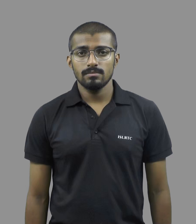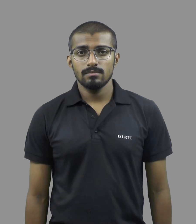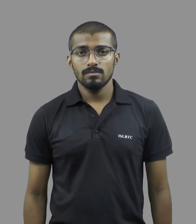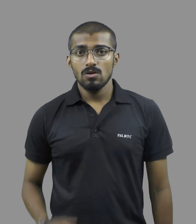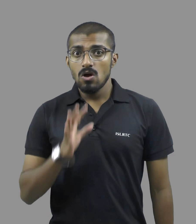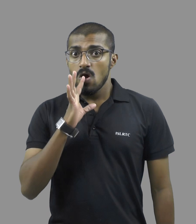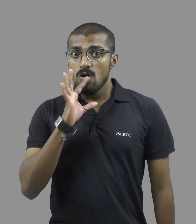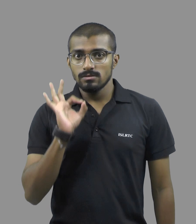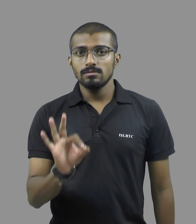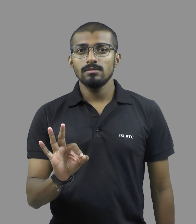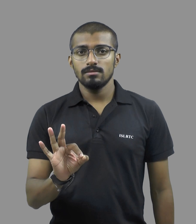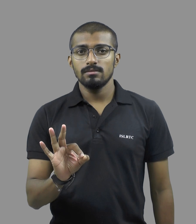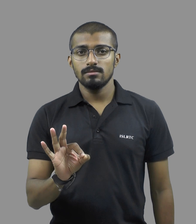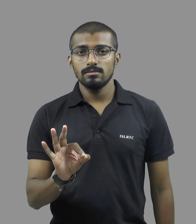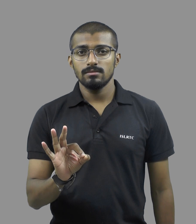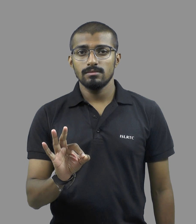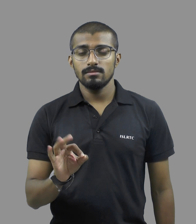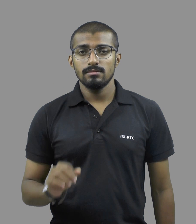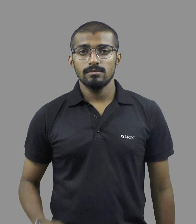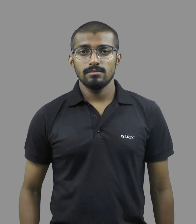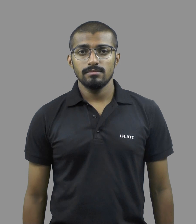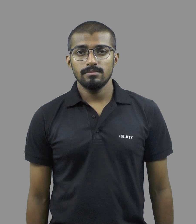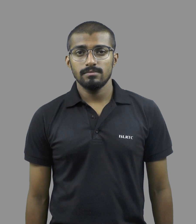Original